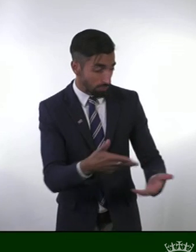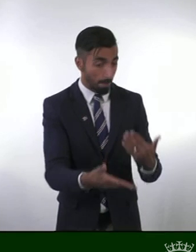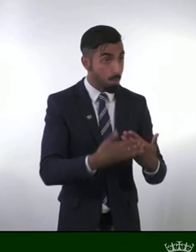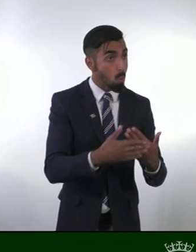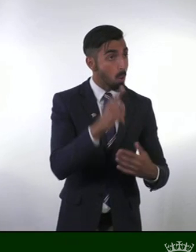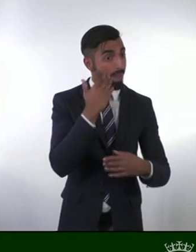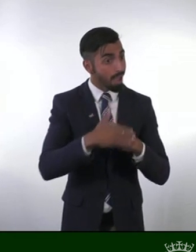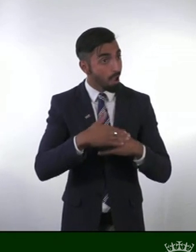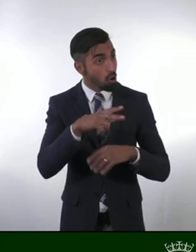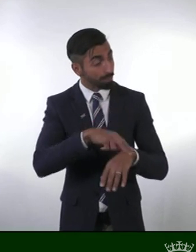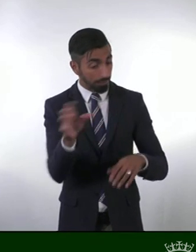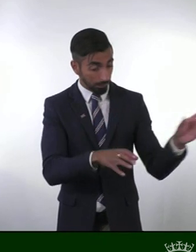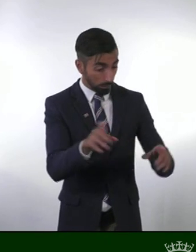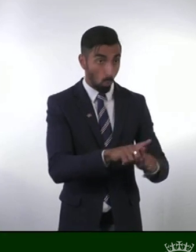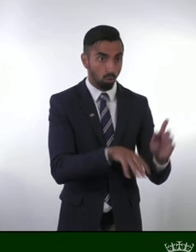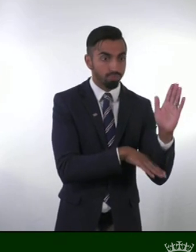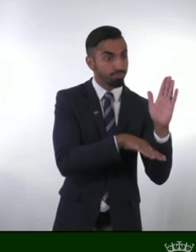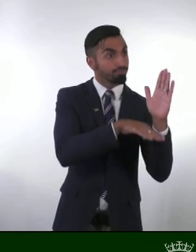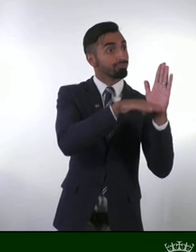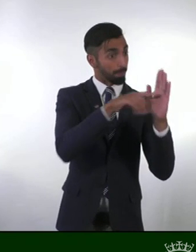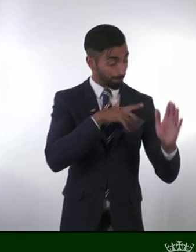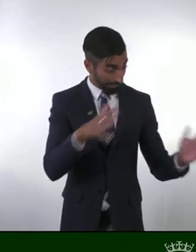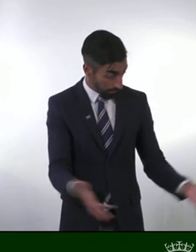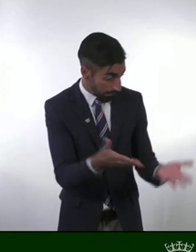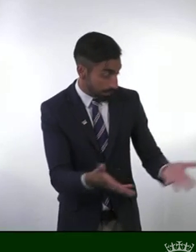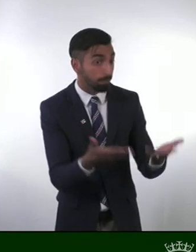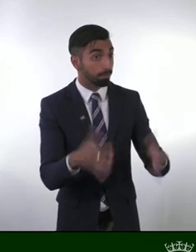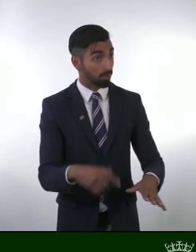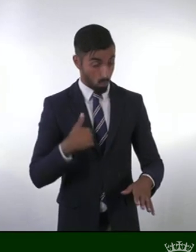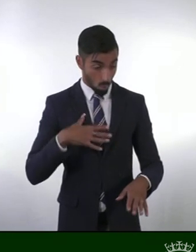I want to see that kind of activity across the government of this country.